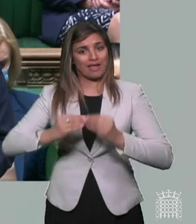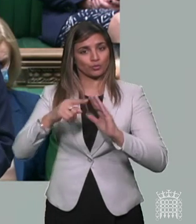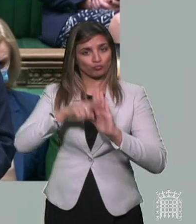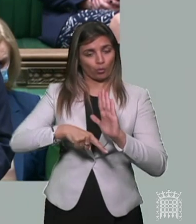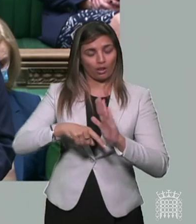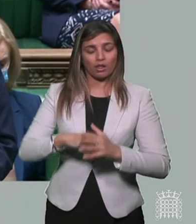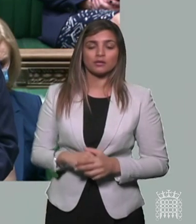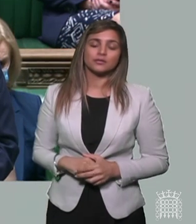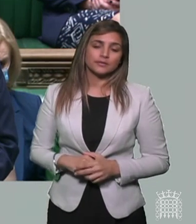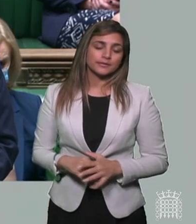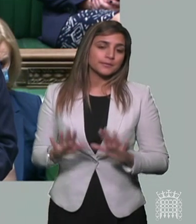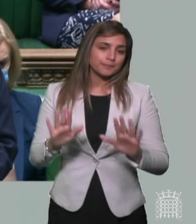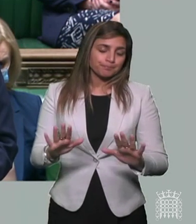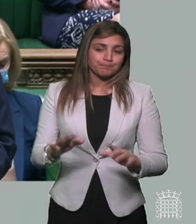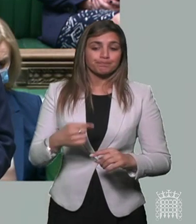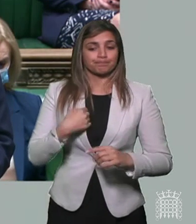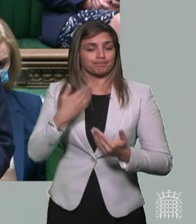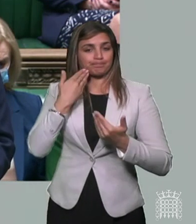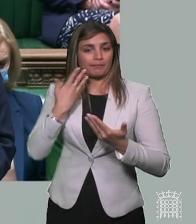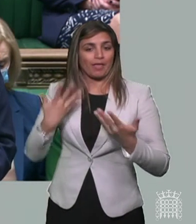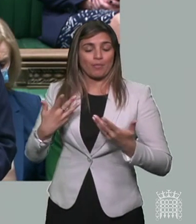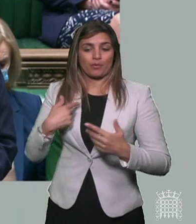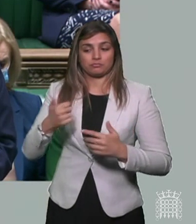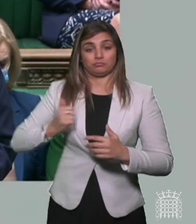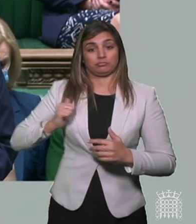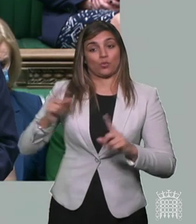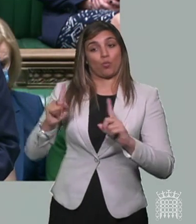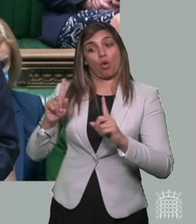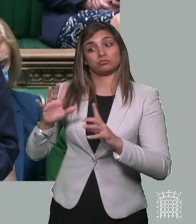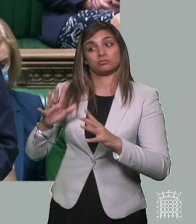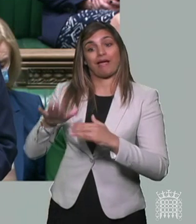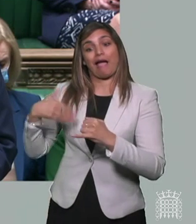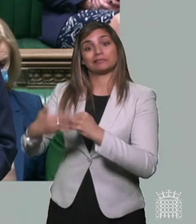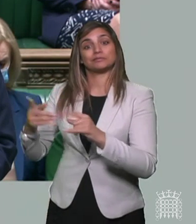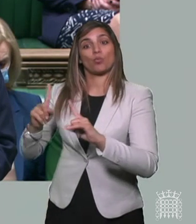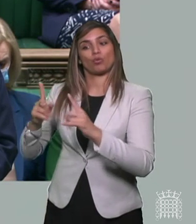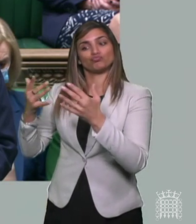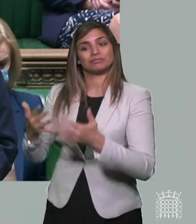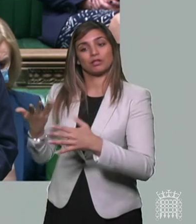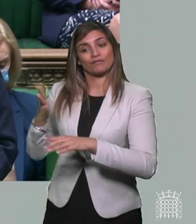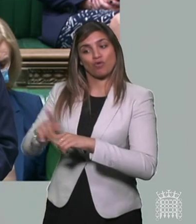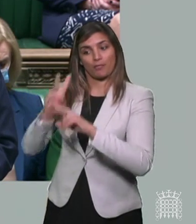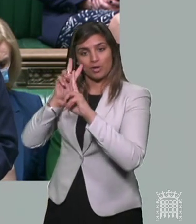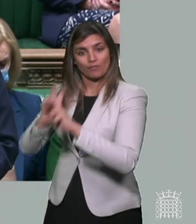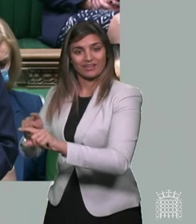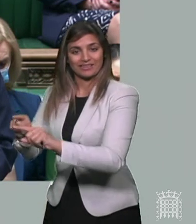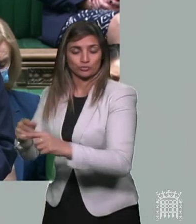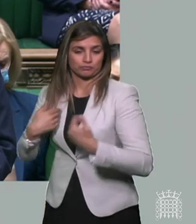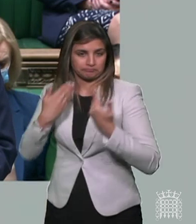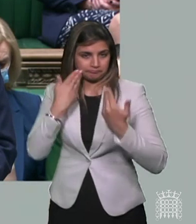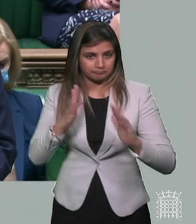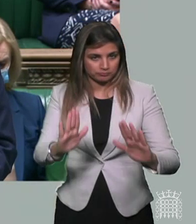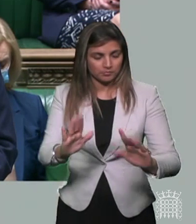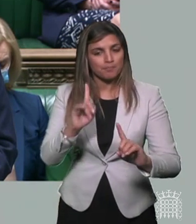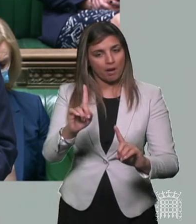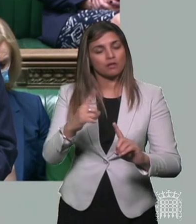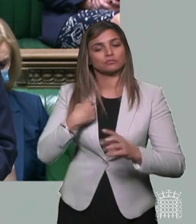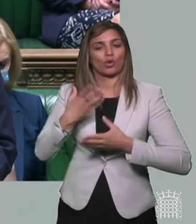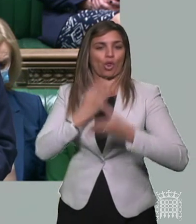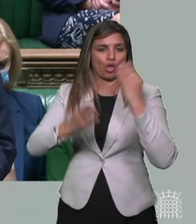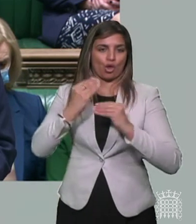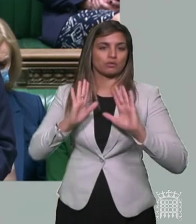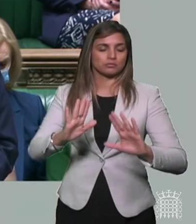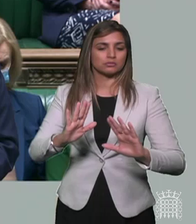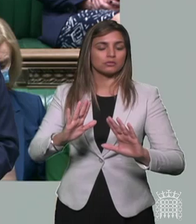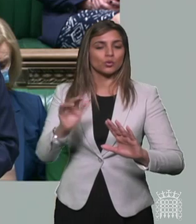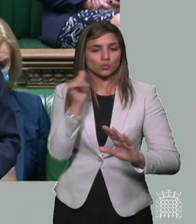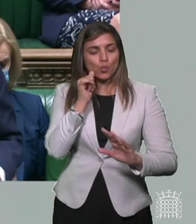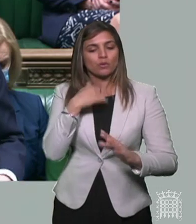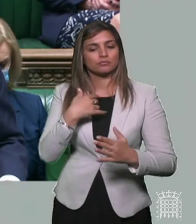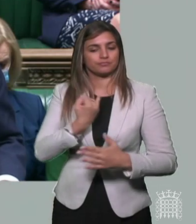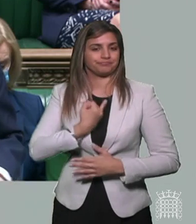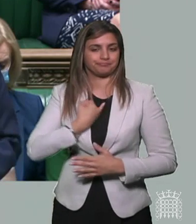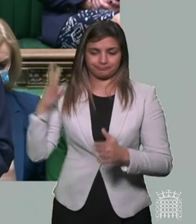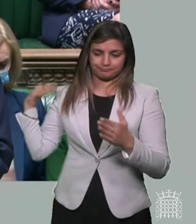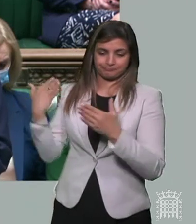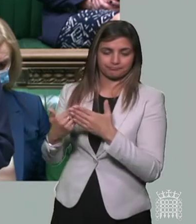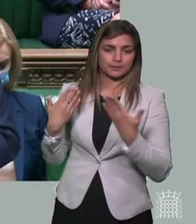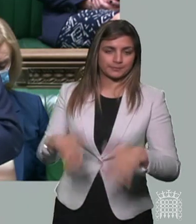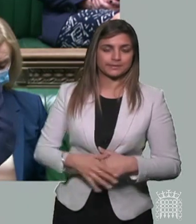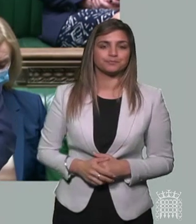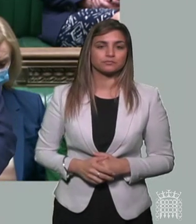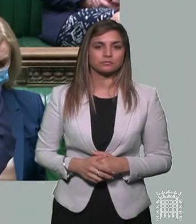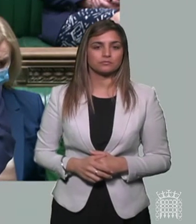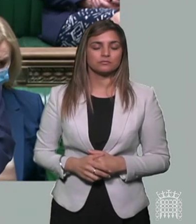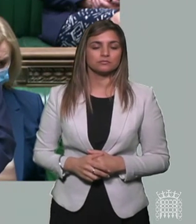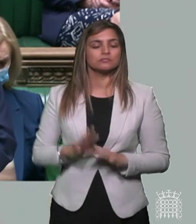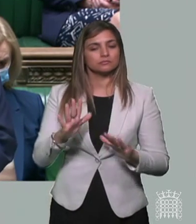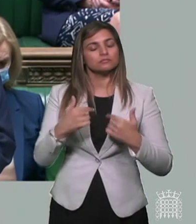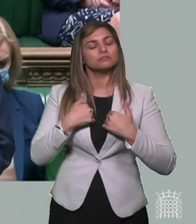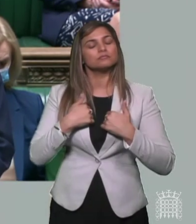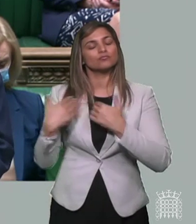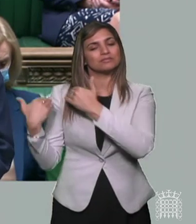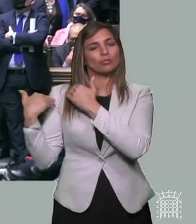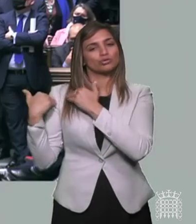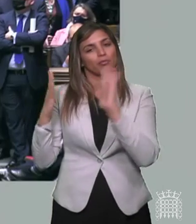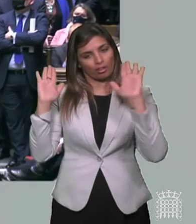Though I cannot anticipate the conclusions of the current inquiry, I have learned enough to know that there were things that we simply did not get right, and I must take responsibility.